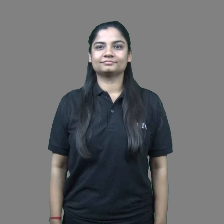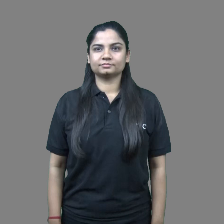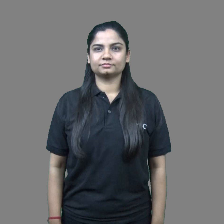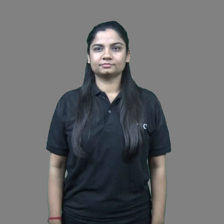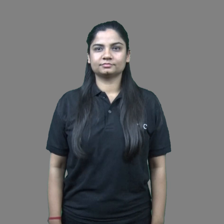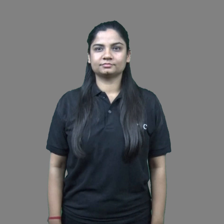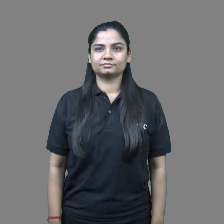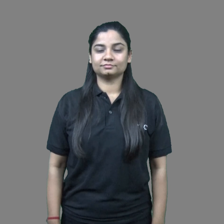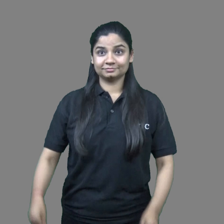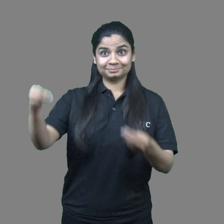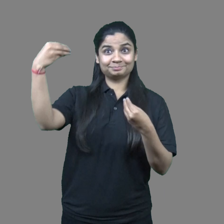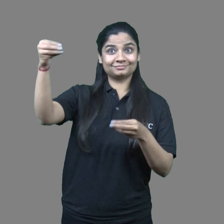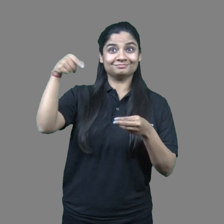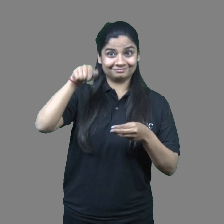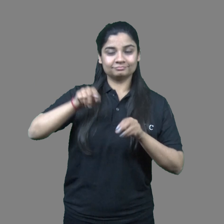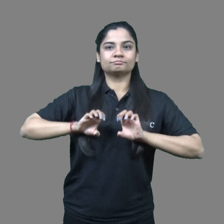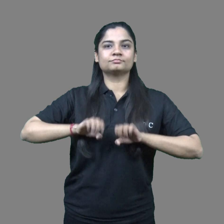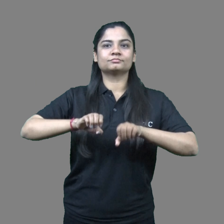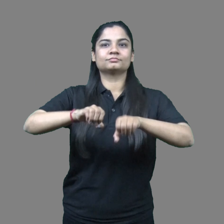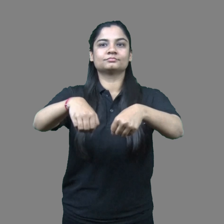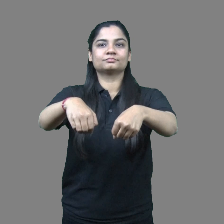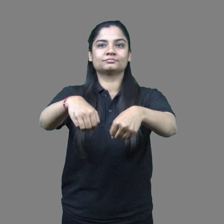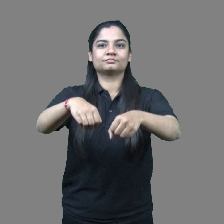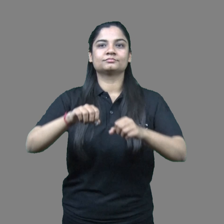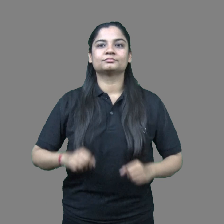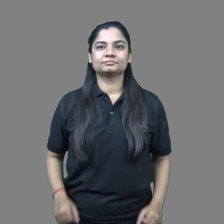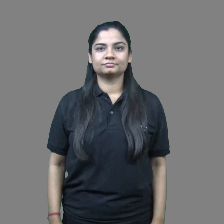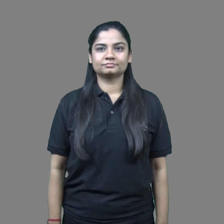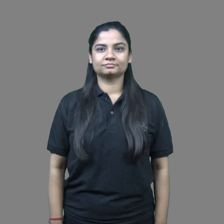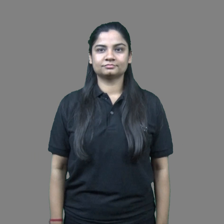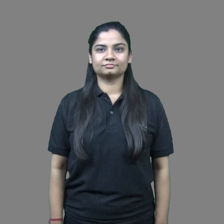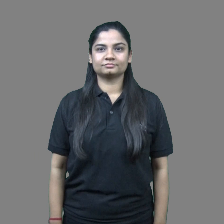Roll (Eg Paper)